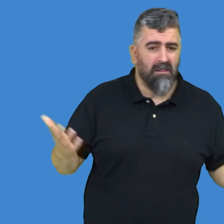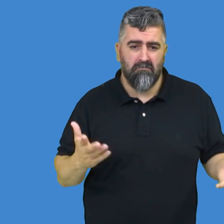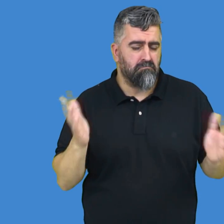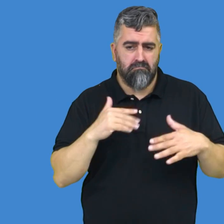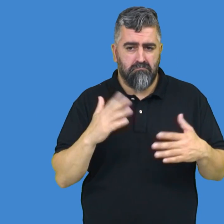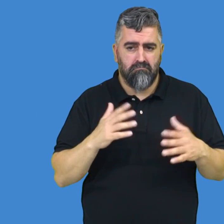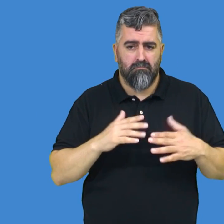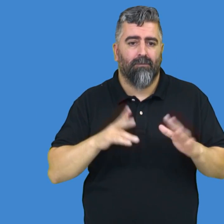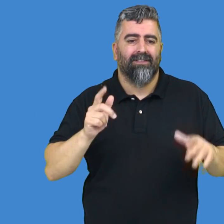haber no